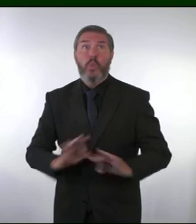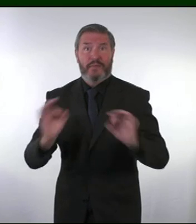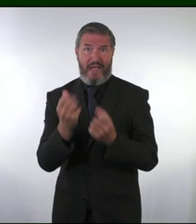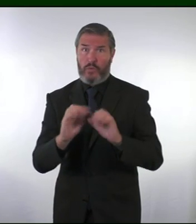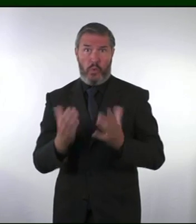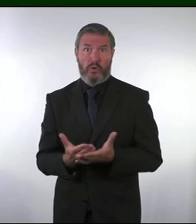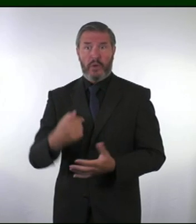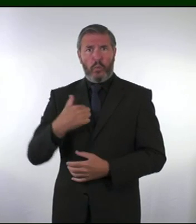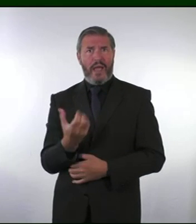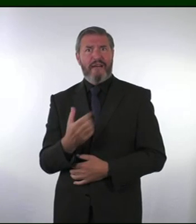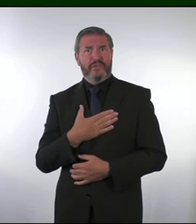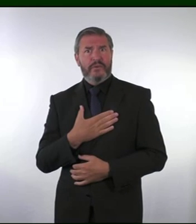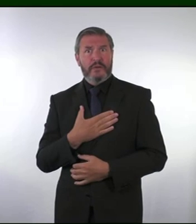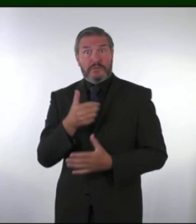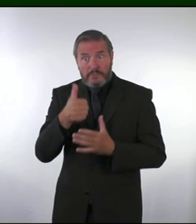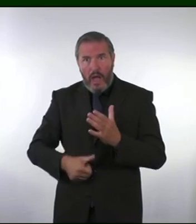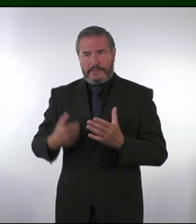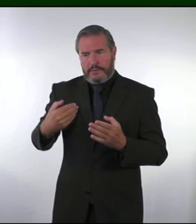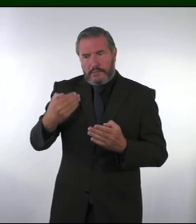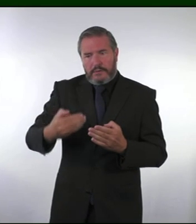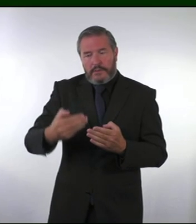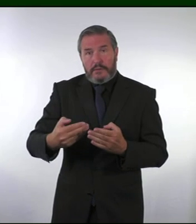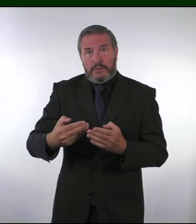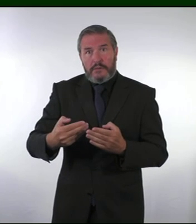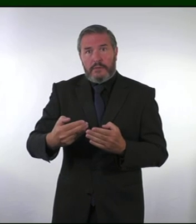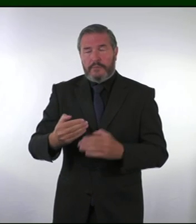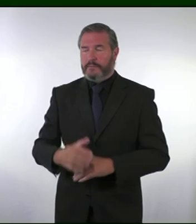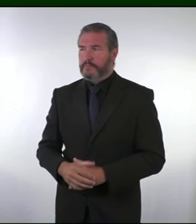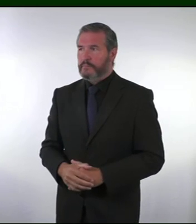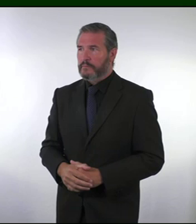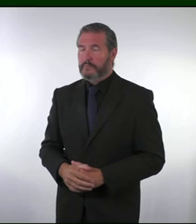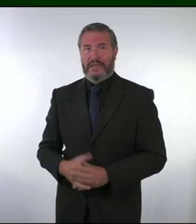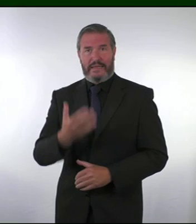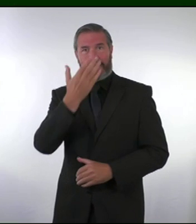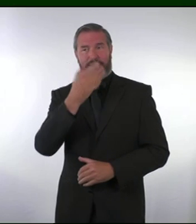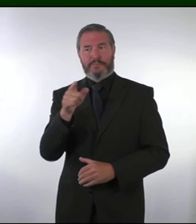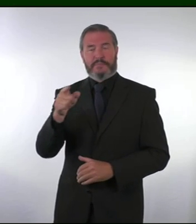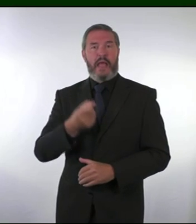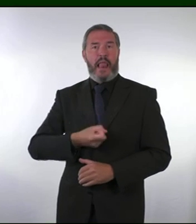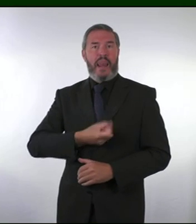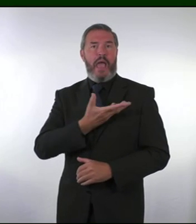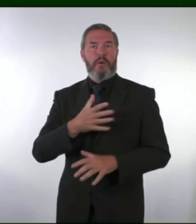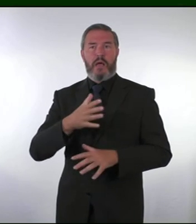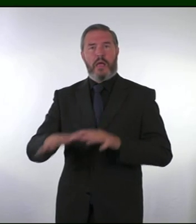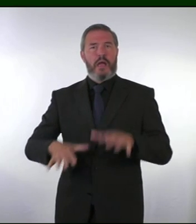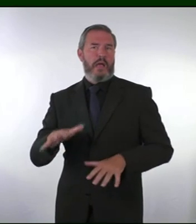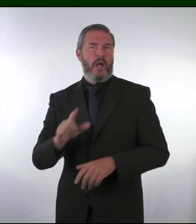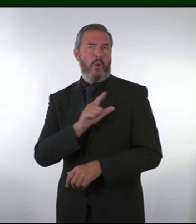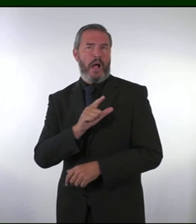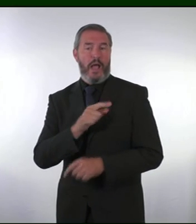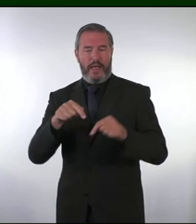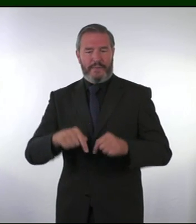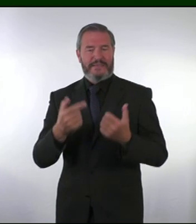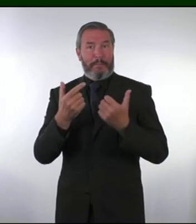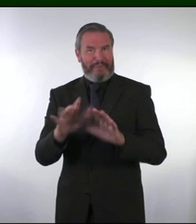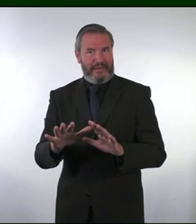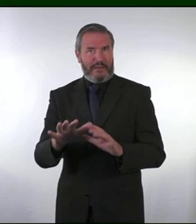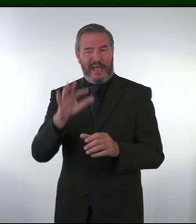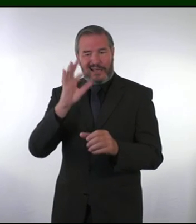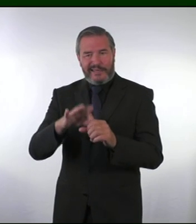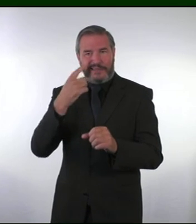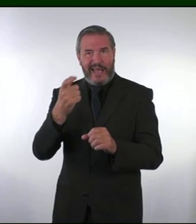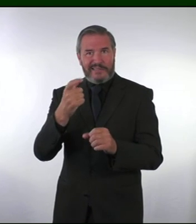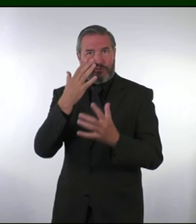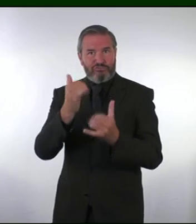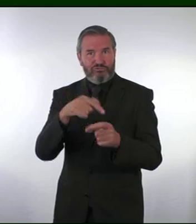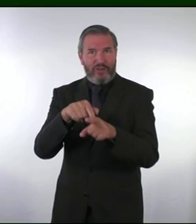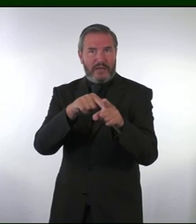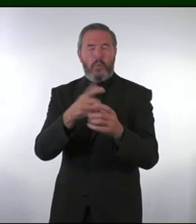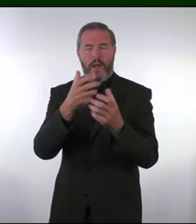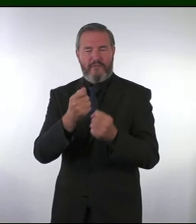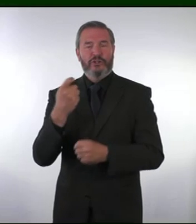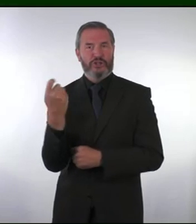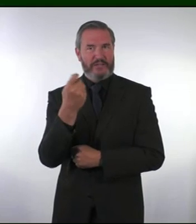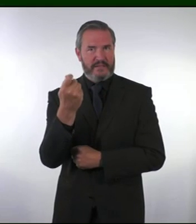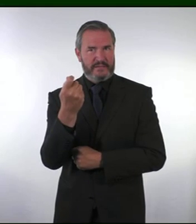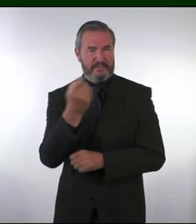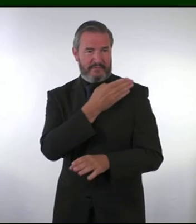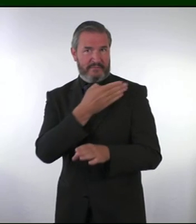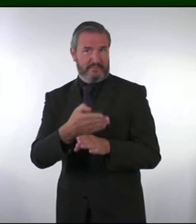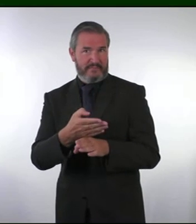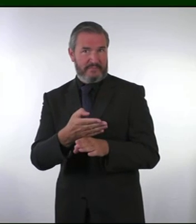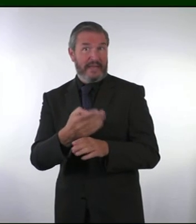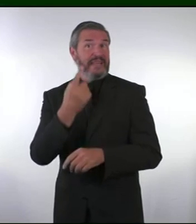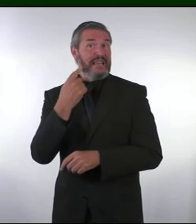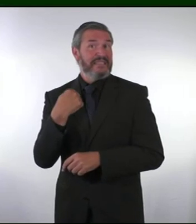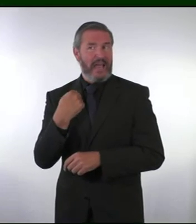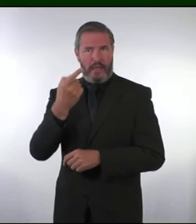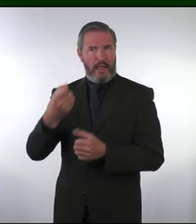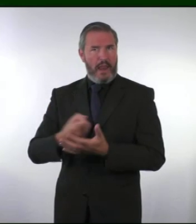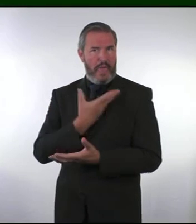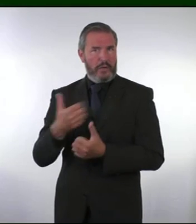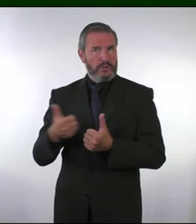What we have—and what, I am afraid, has left the Opposition slightly foundering—is a very successful NHS Test and Trace operation, which yesterday they supported.